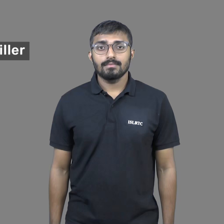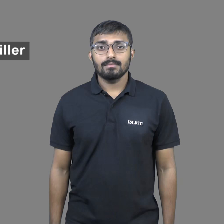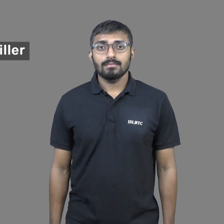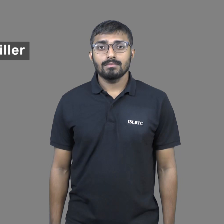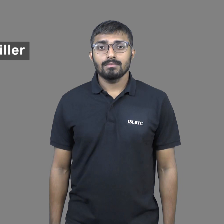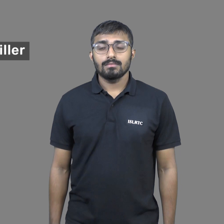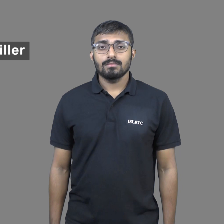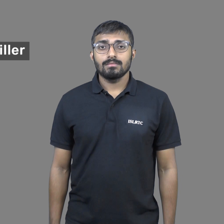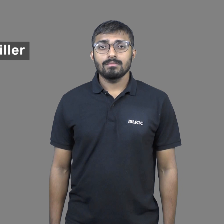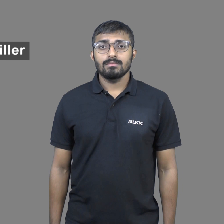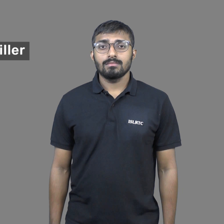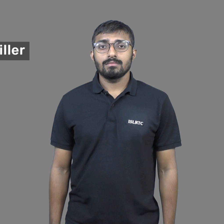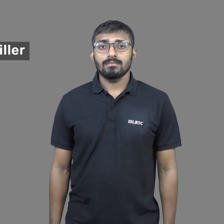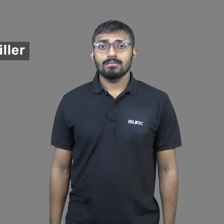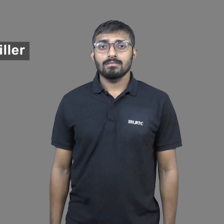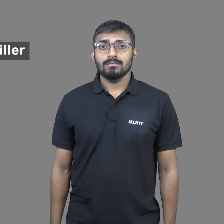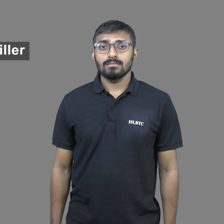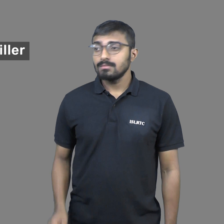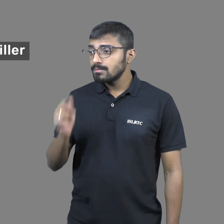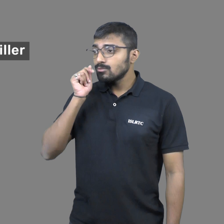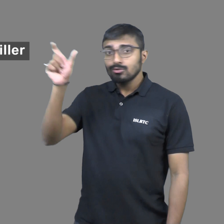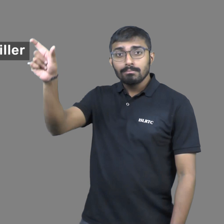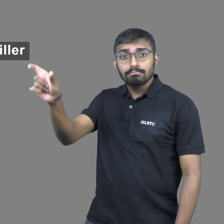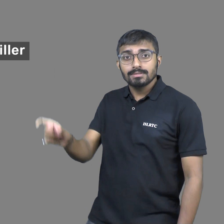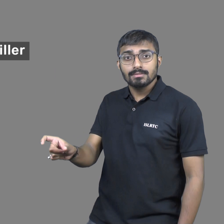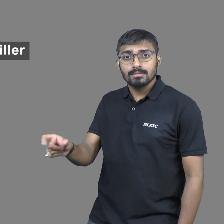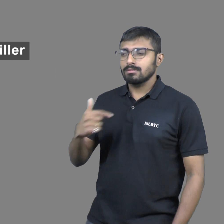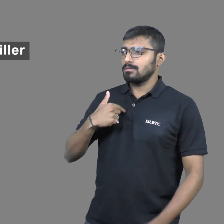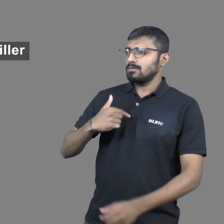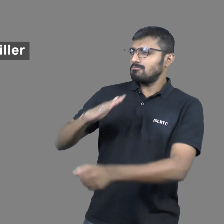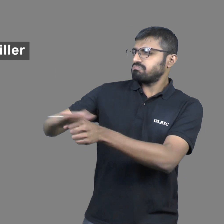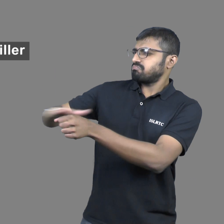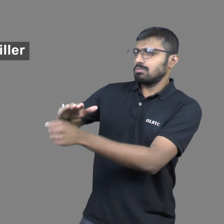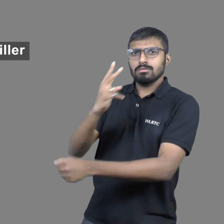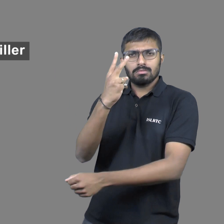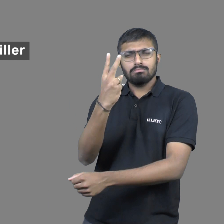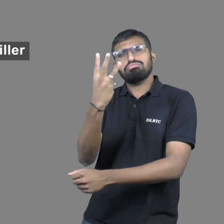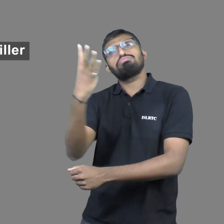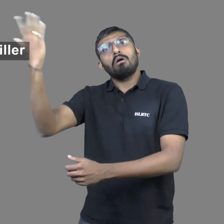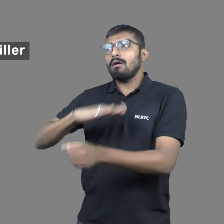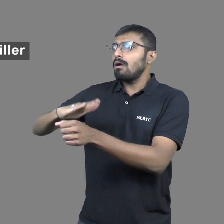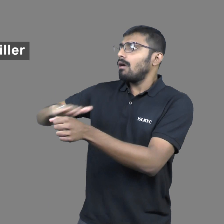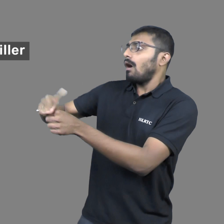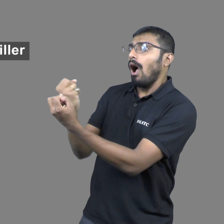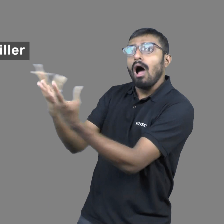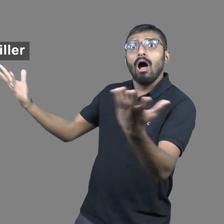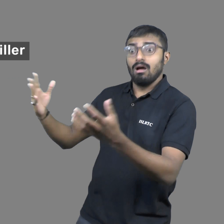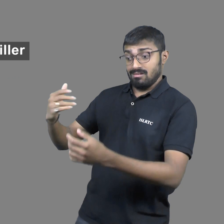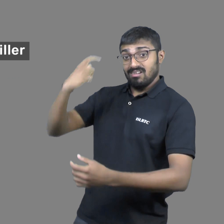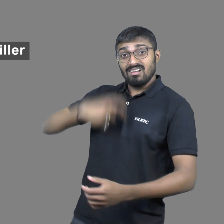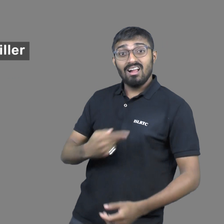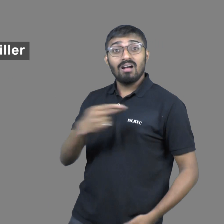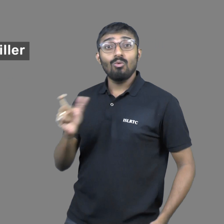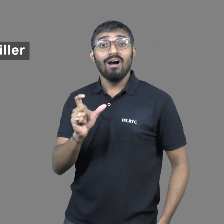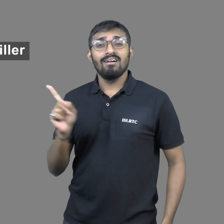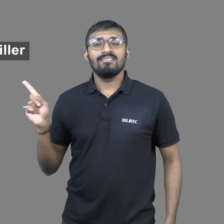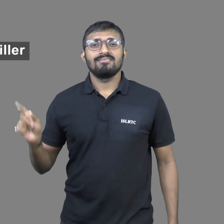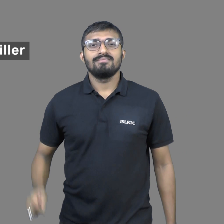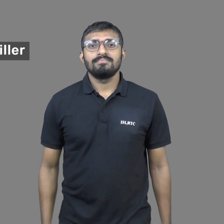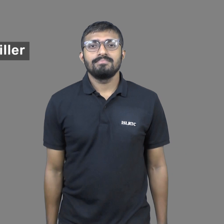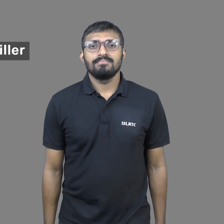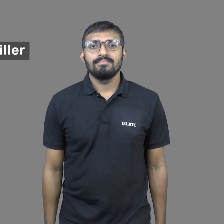Serial Killer